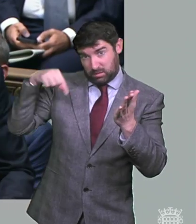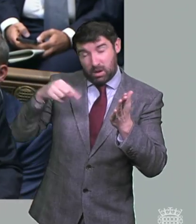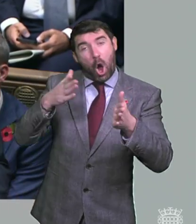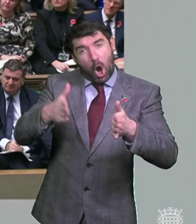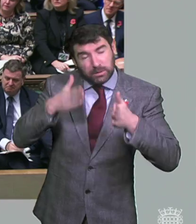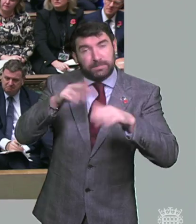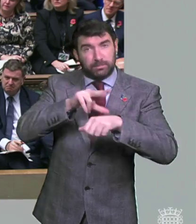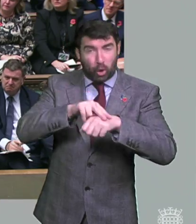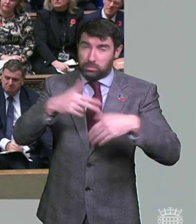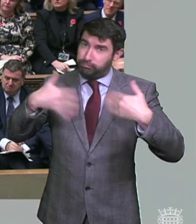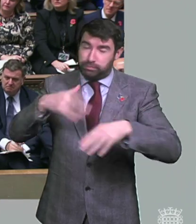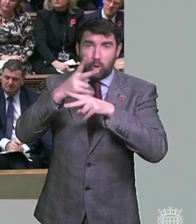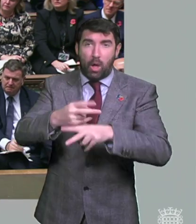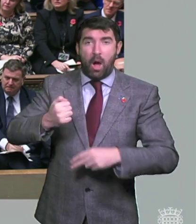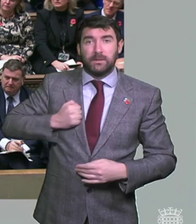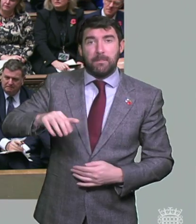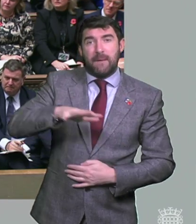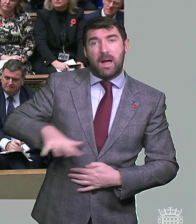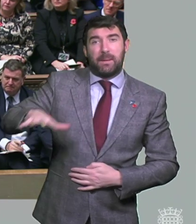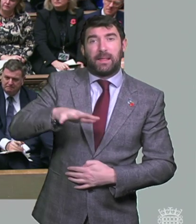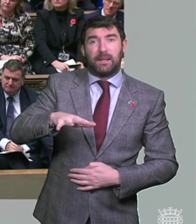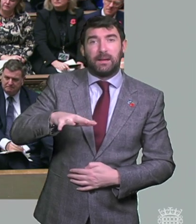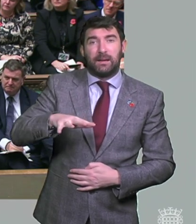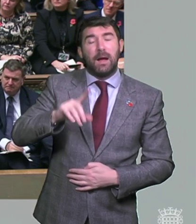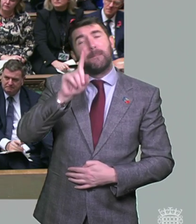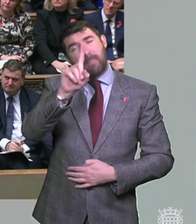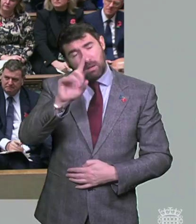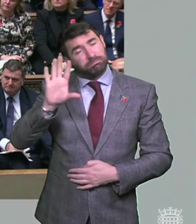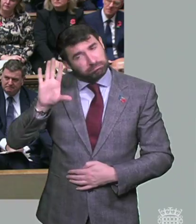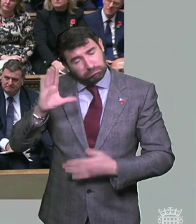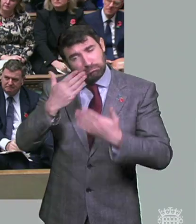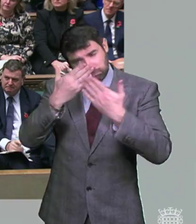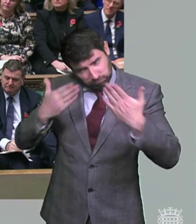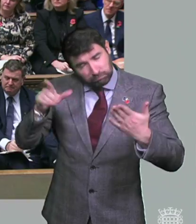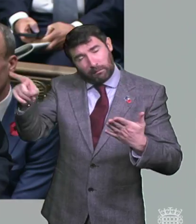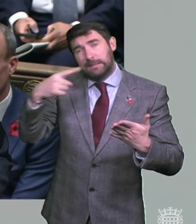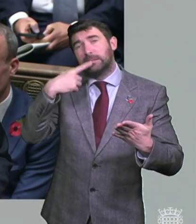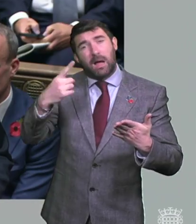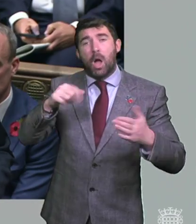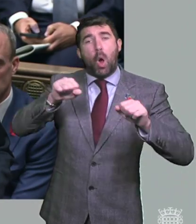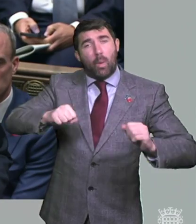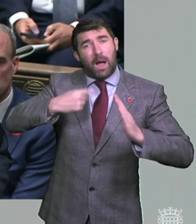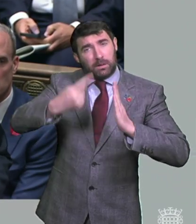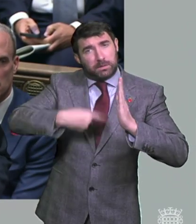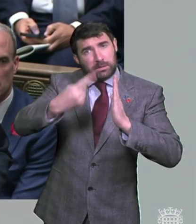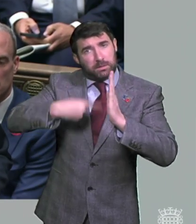The honourable Gentleman is right to highlight the issue of people waiting unacceptably long for treatment that they need.